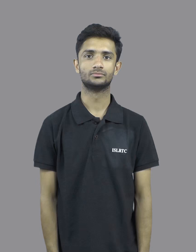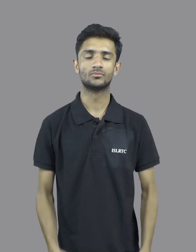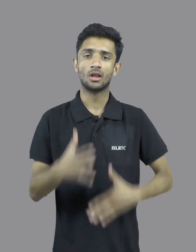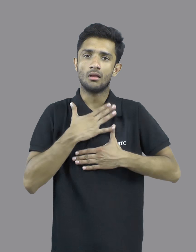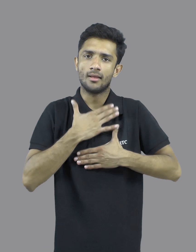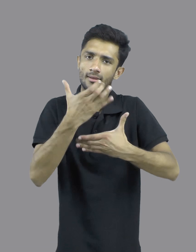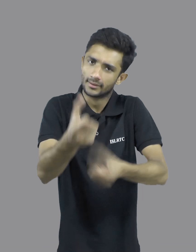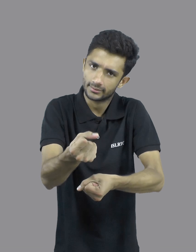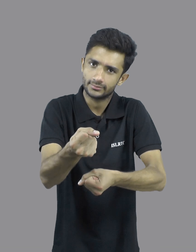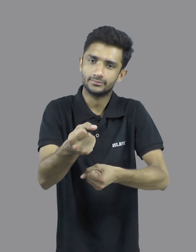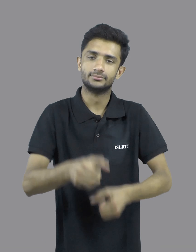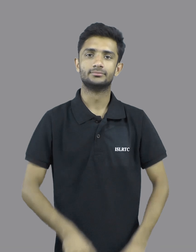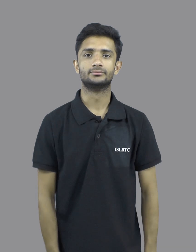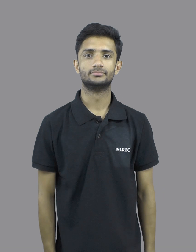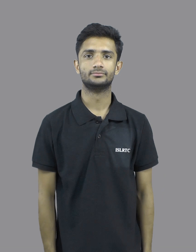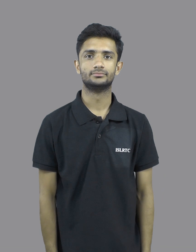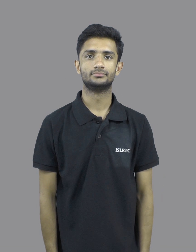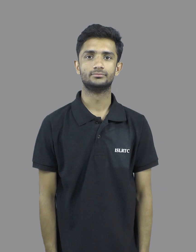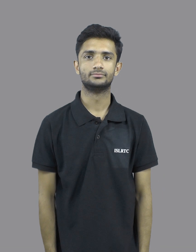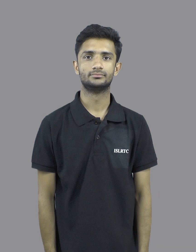Trust